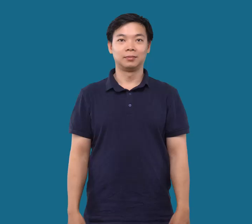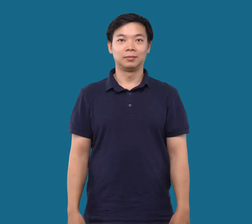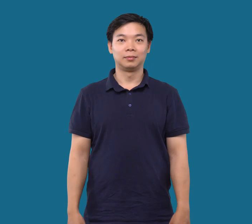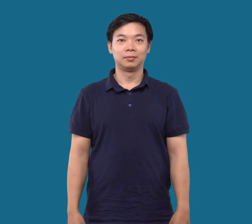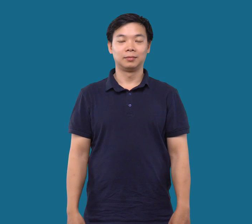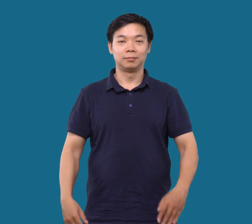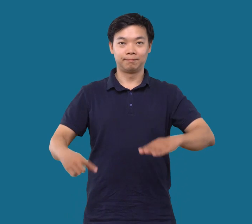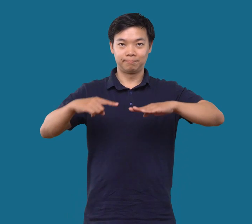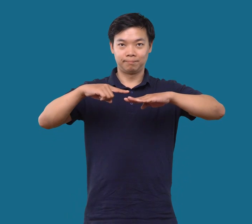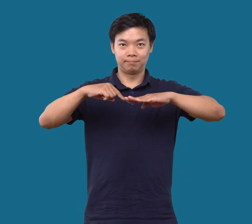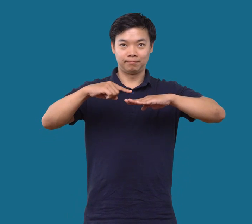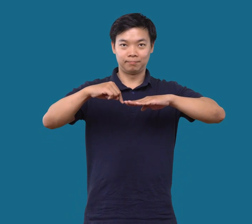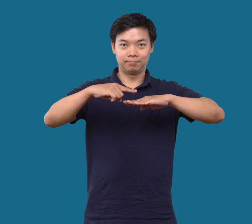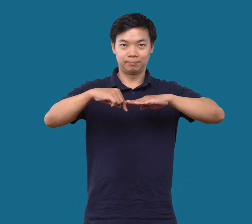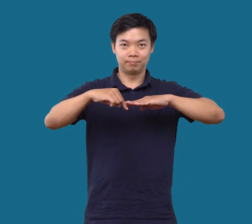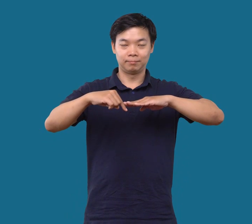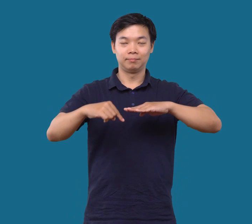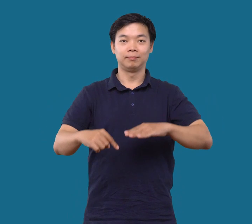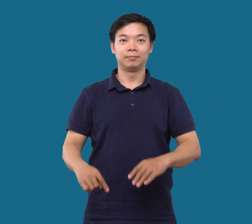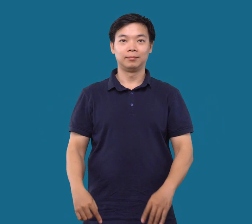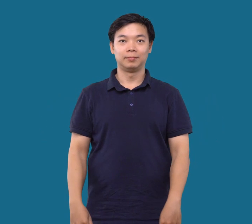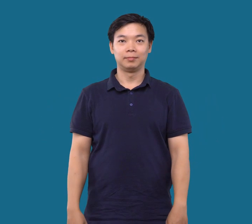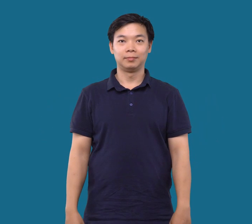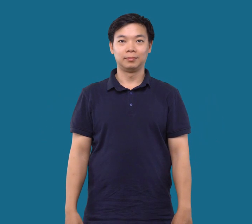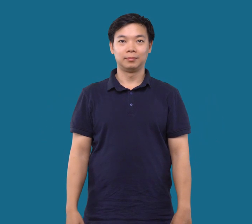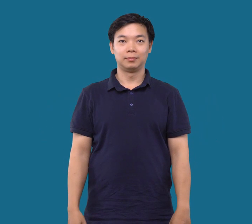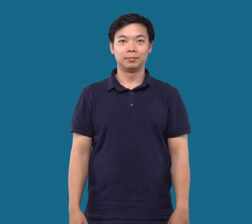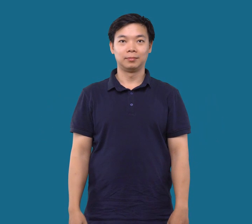móng chân